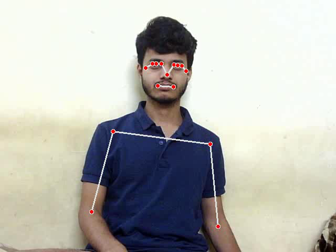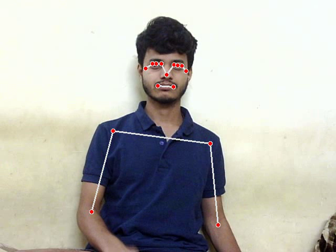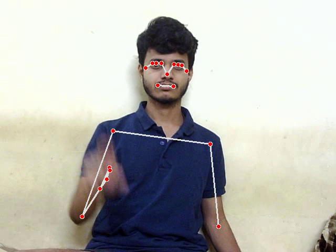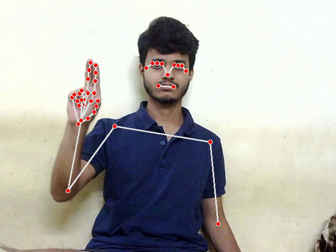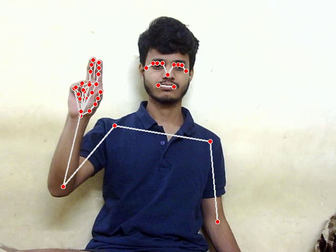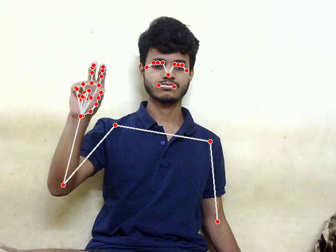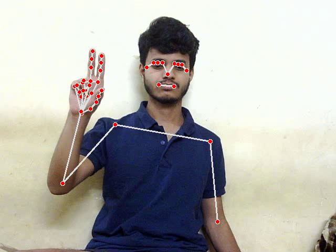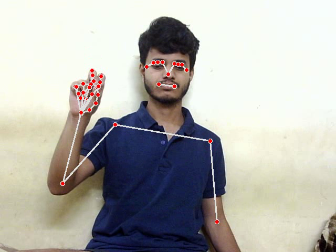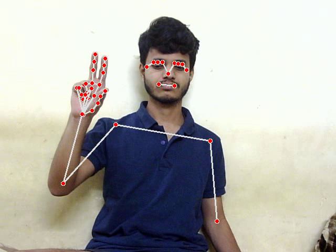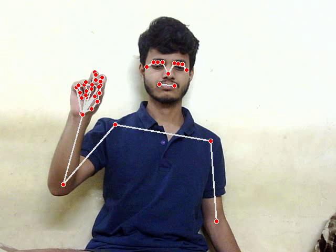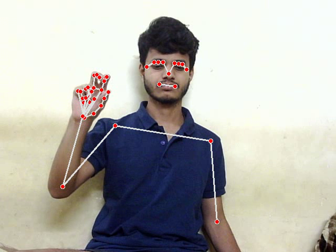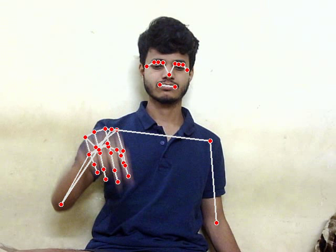no